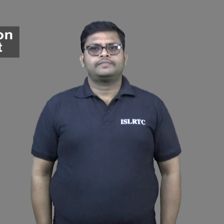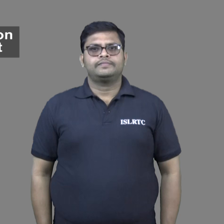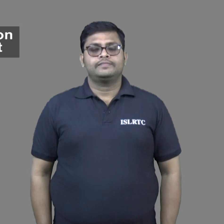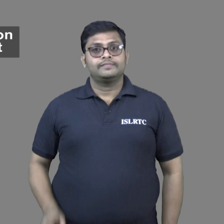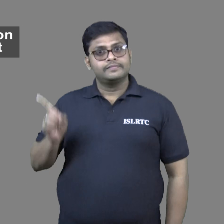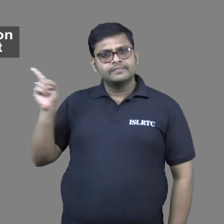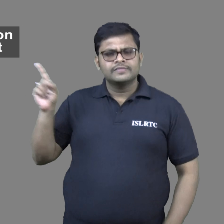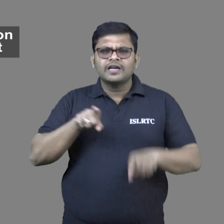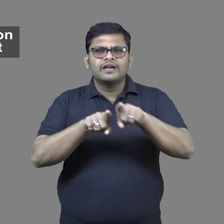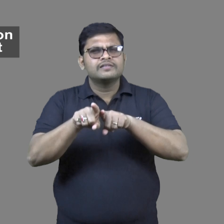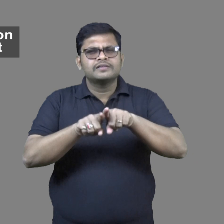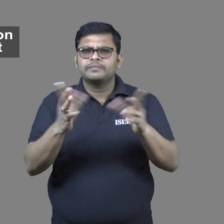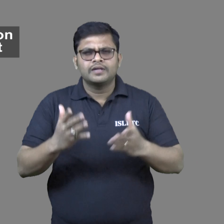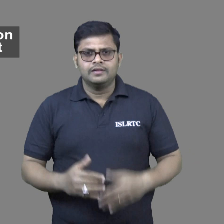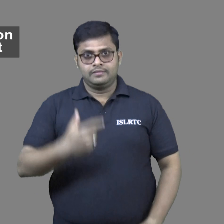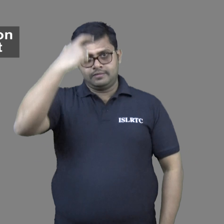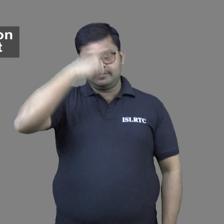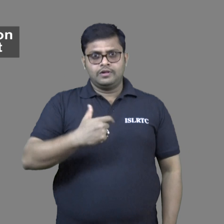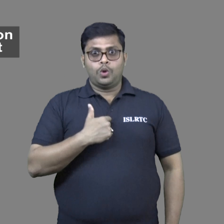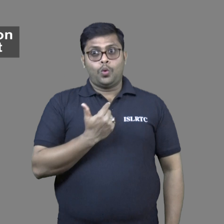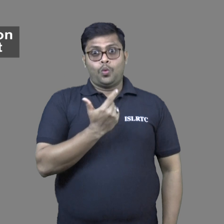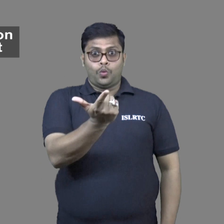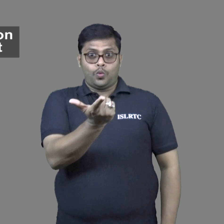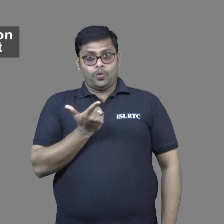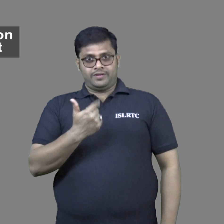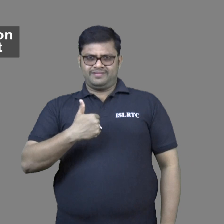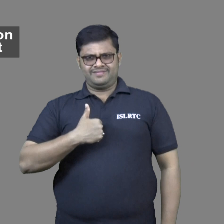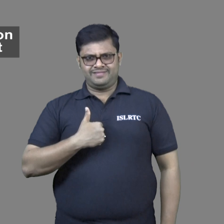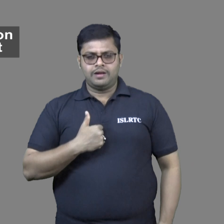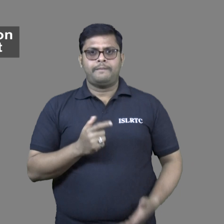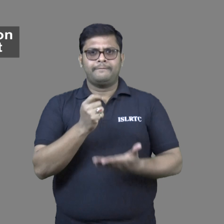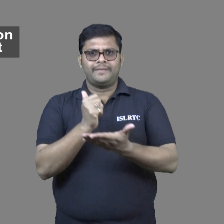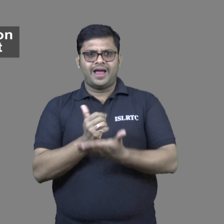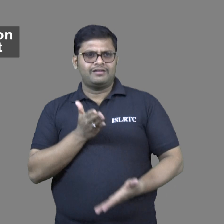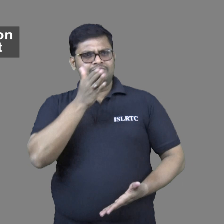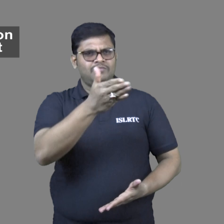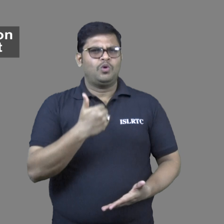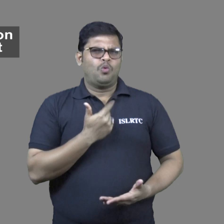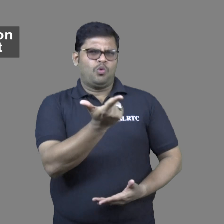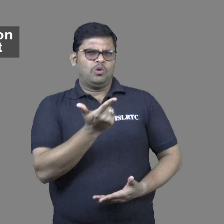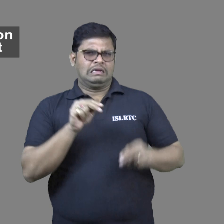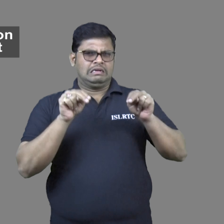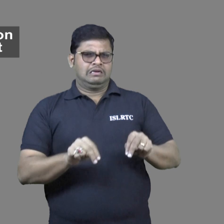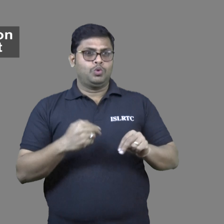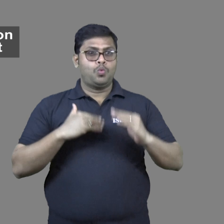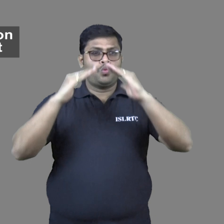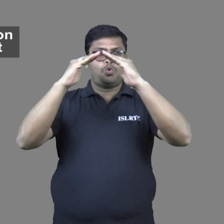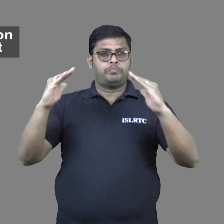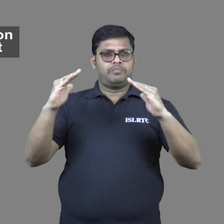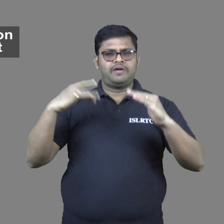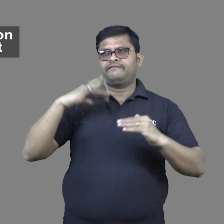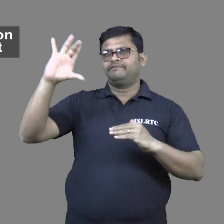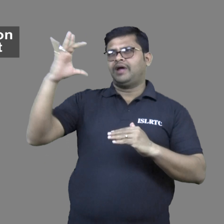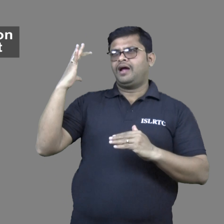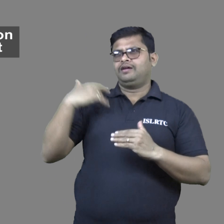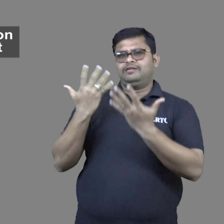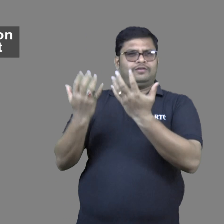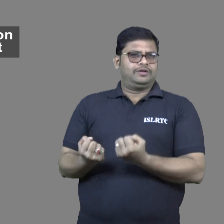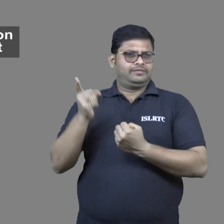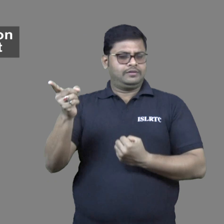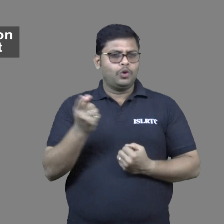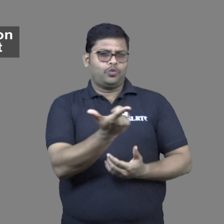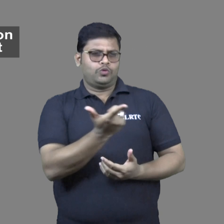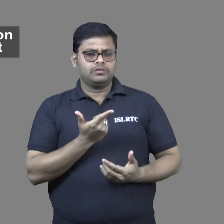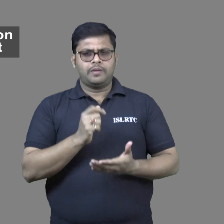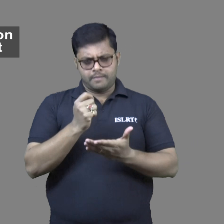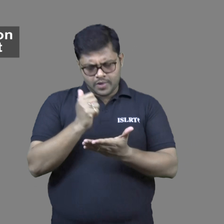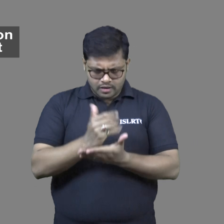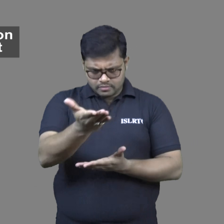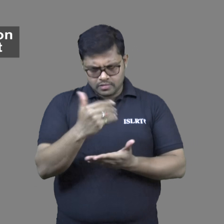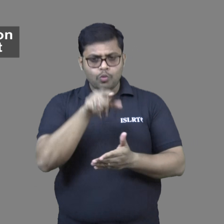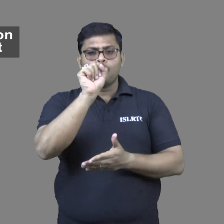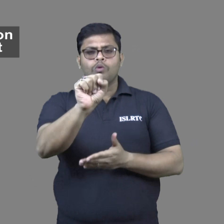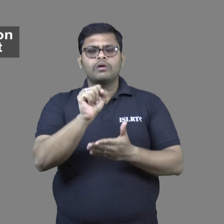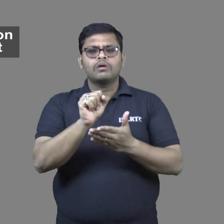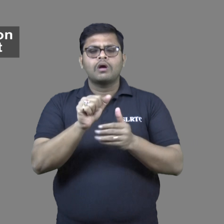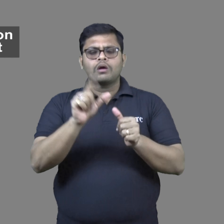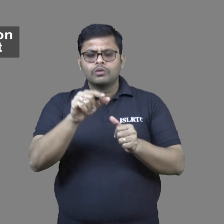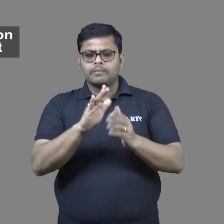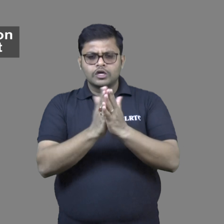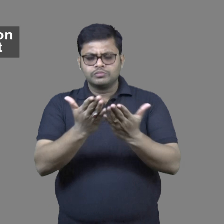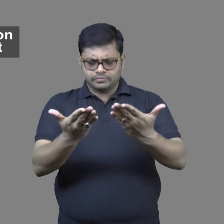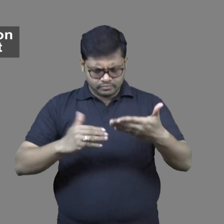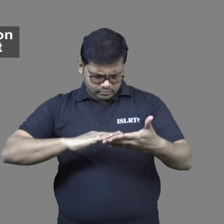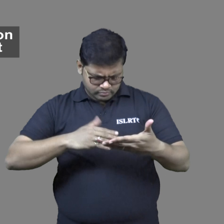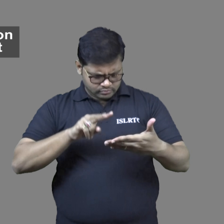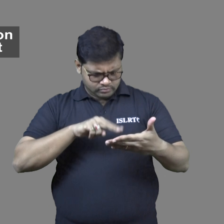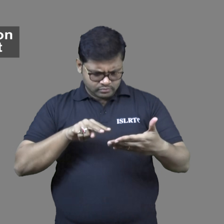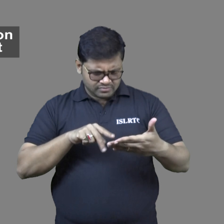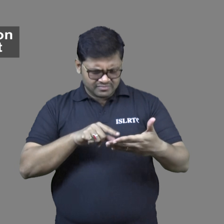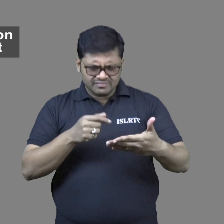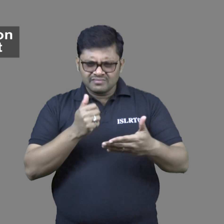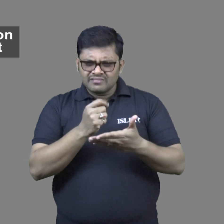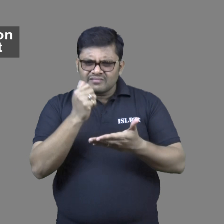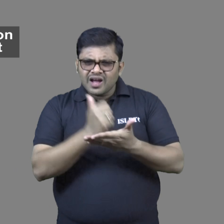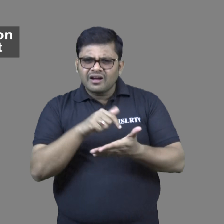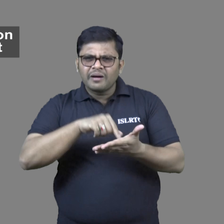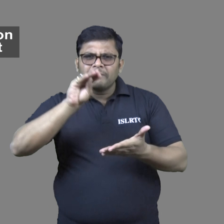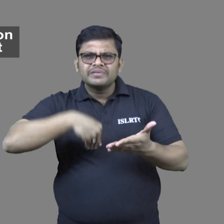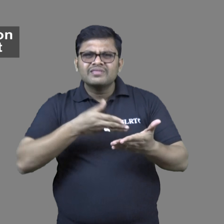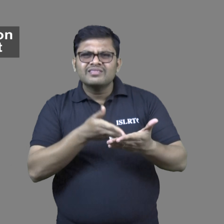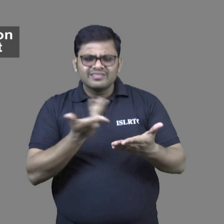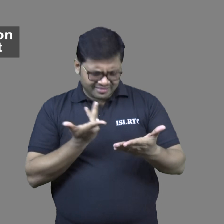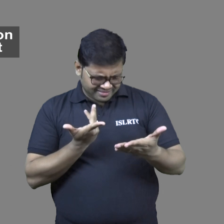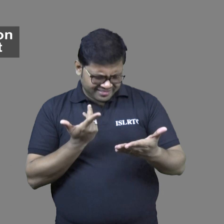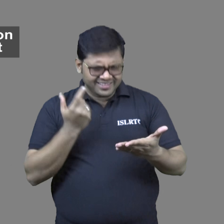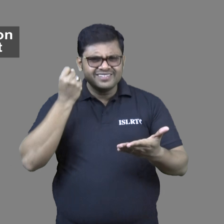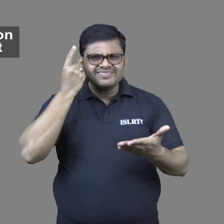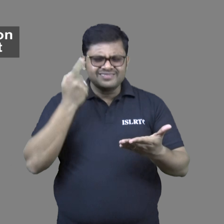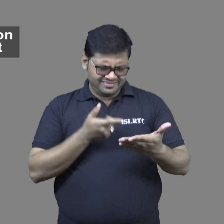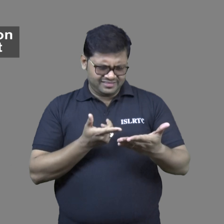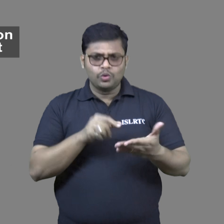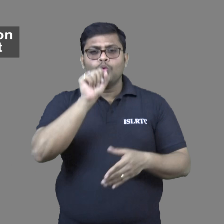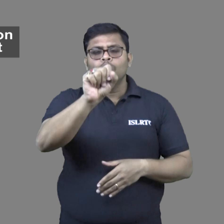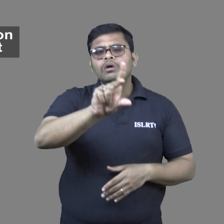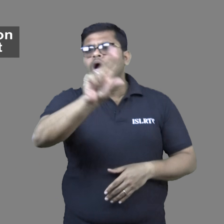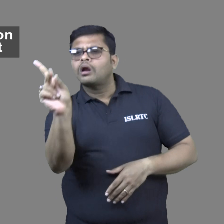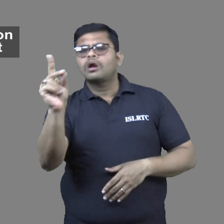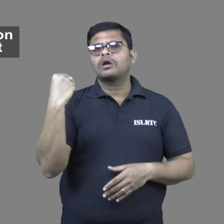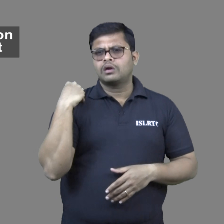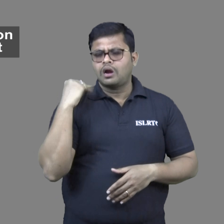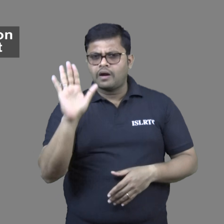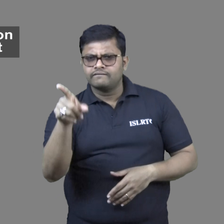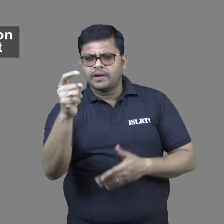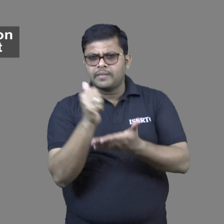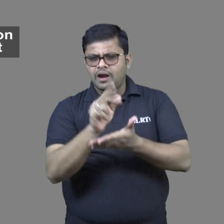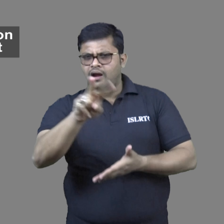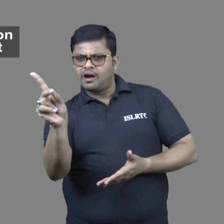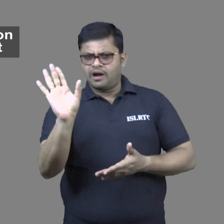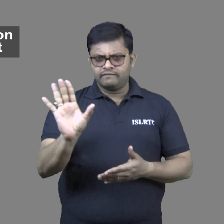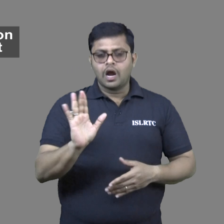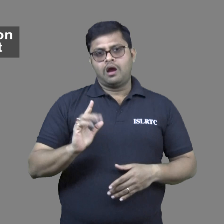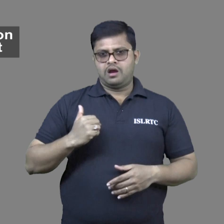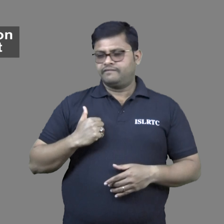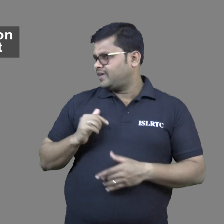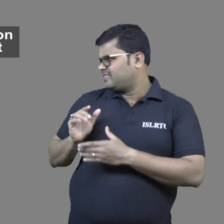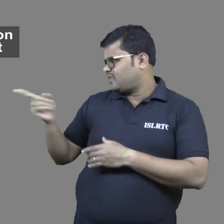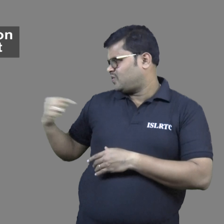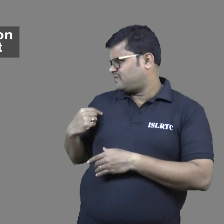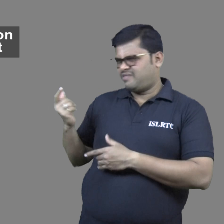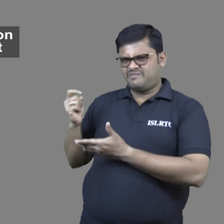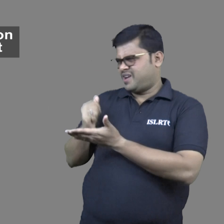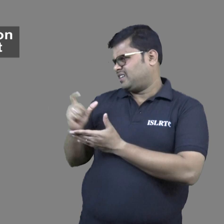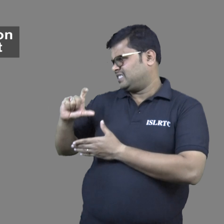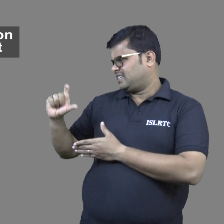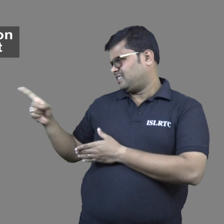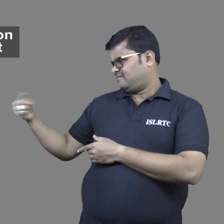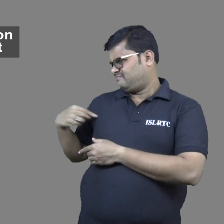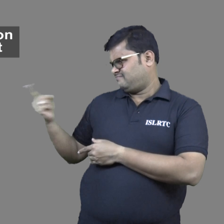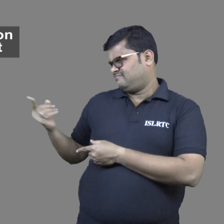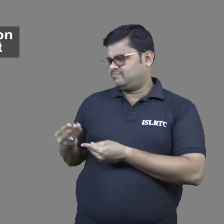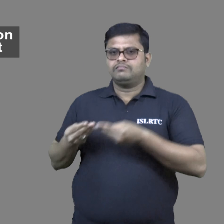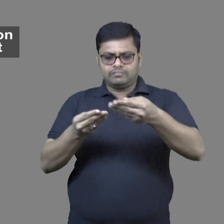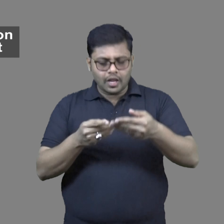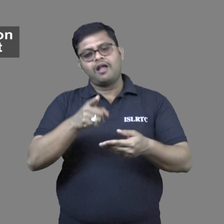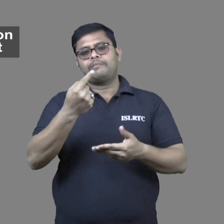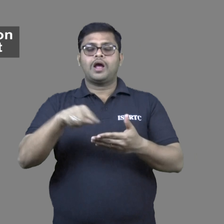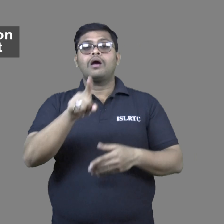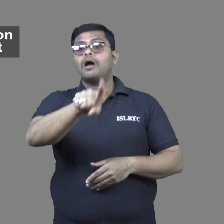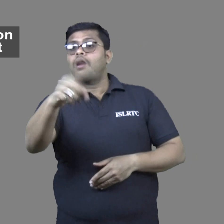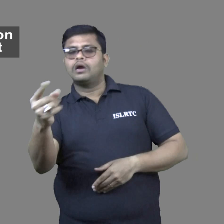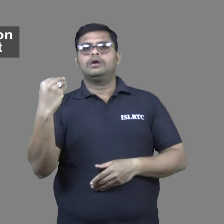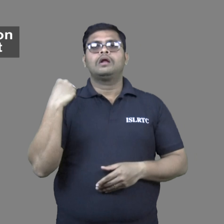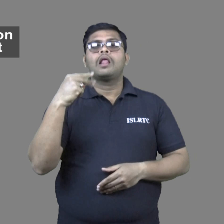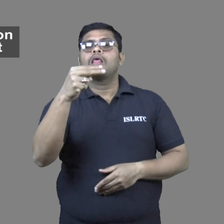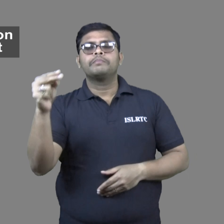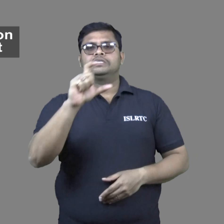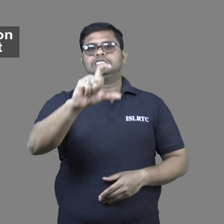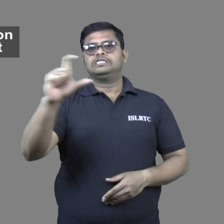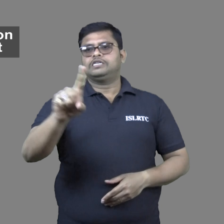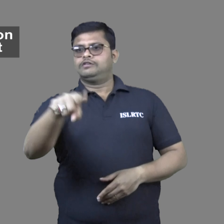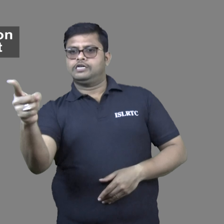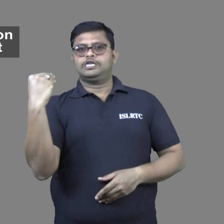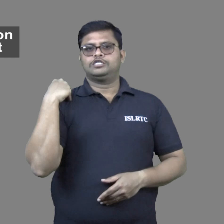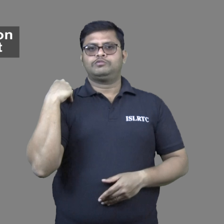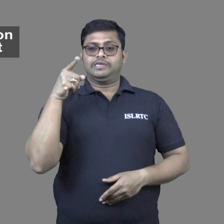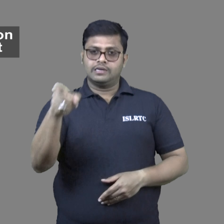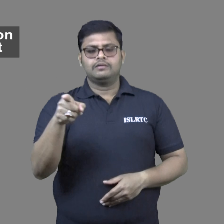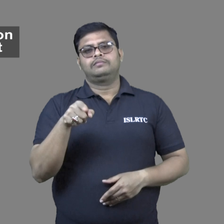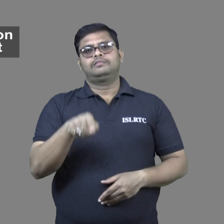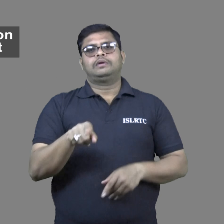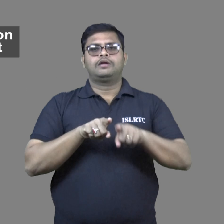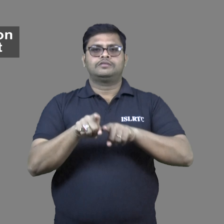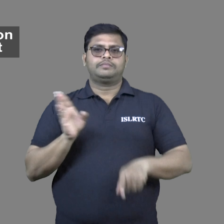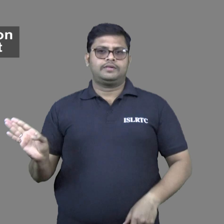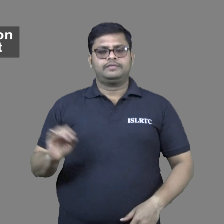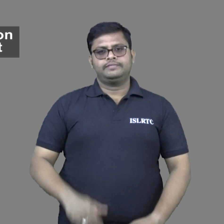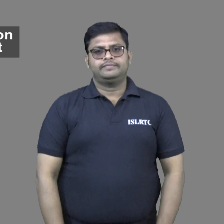Accommodation Endorsement